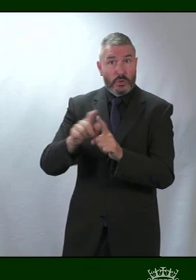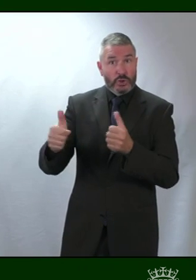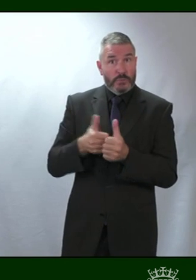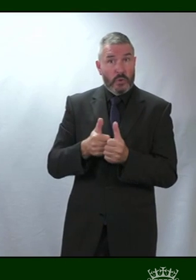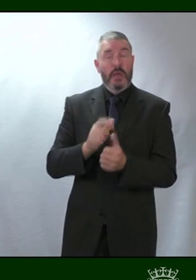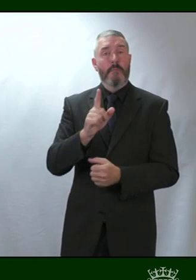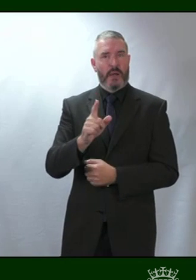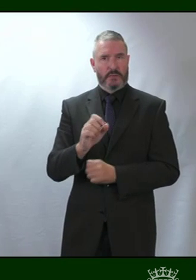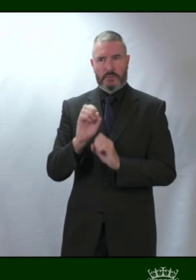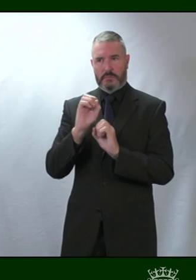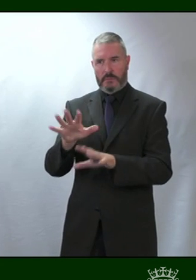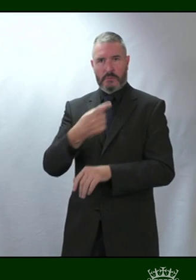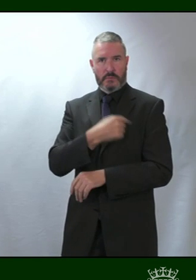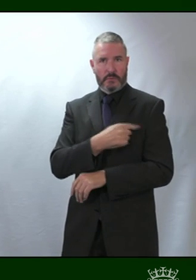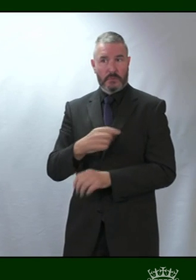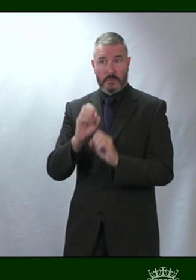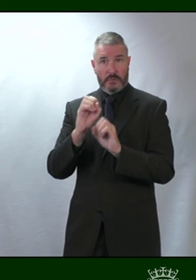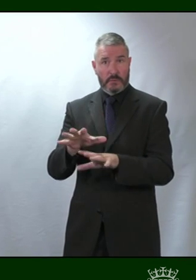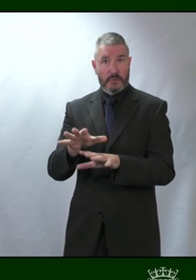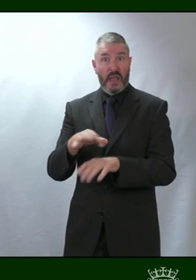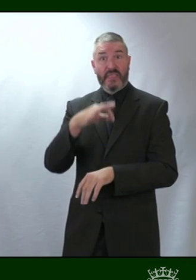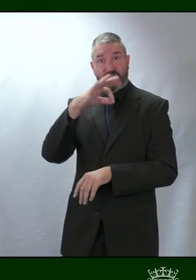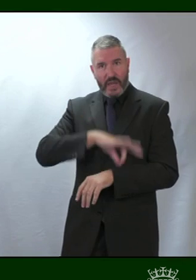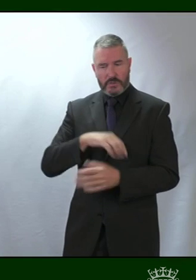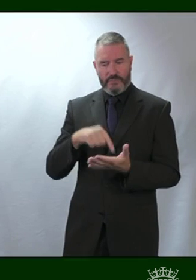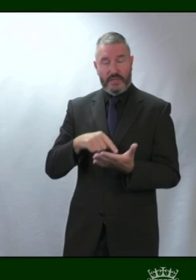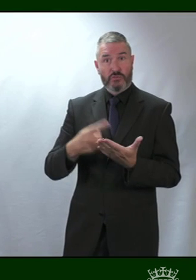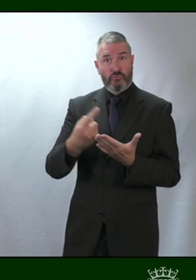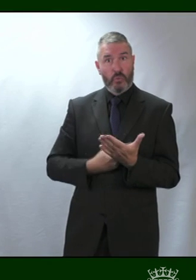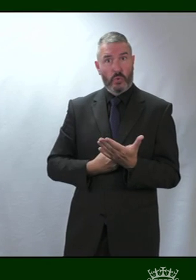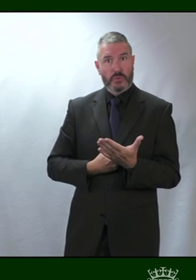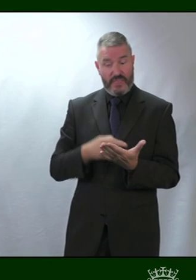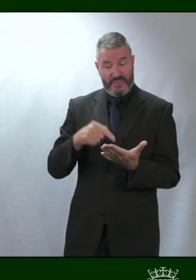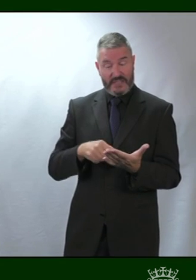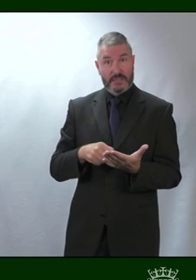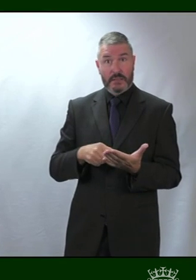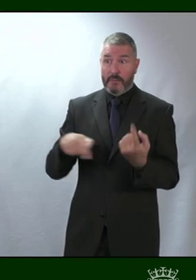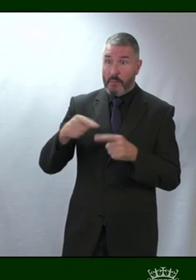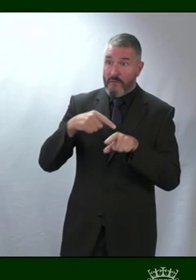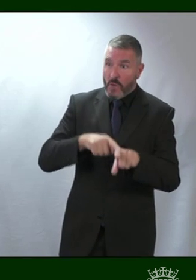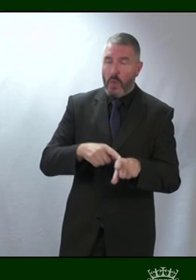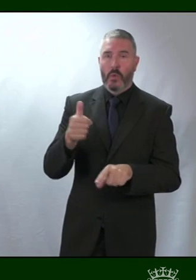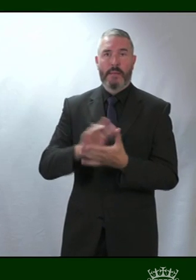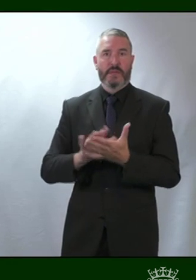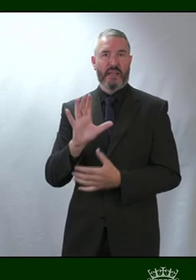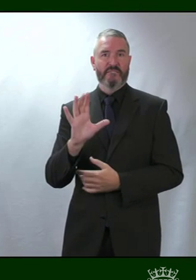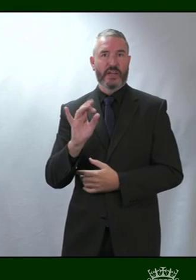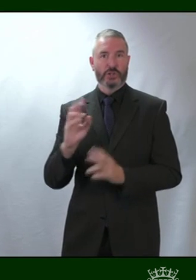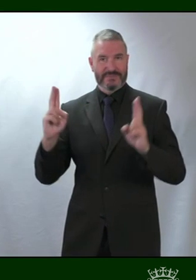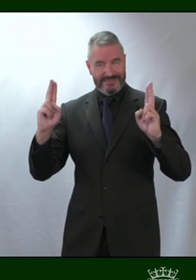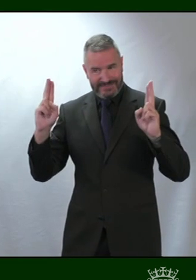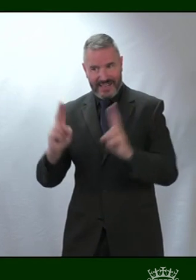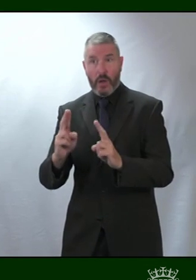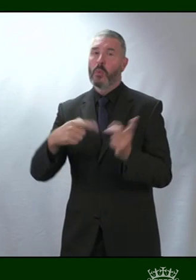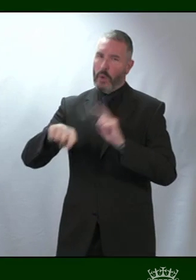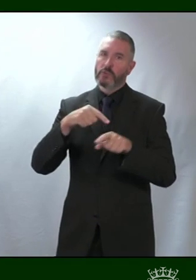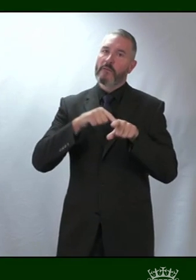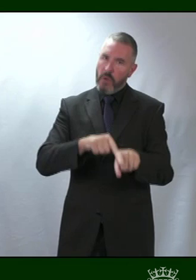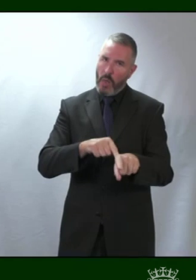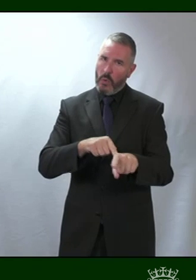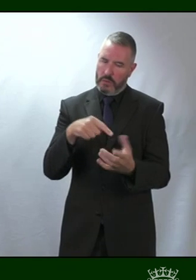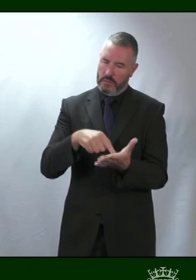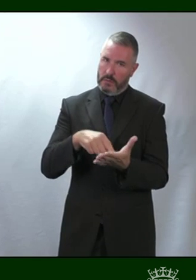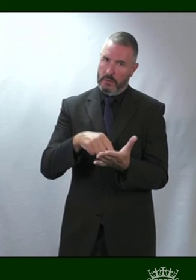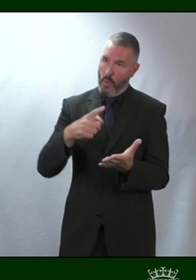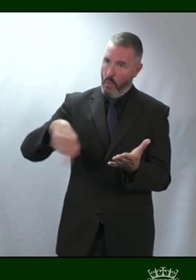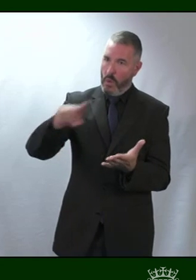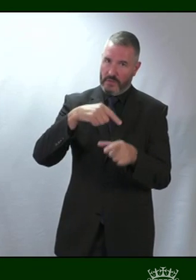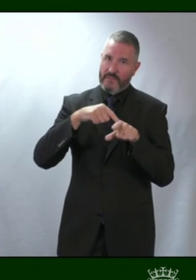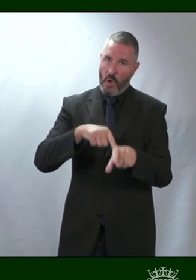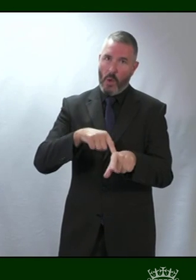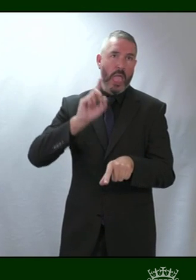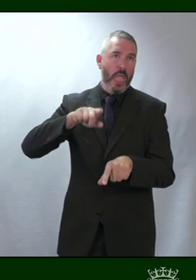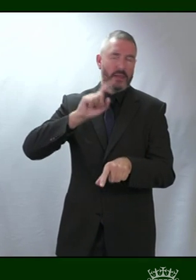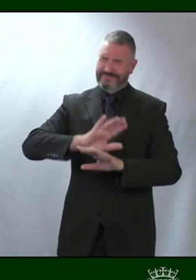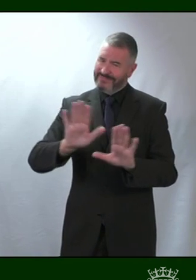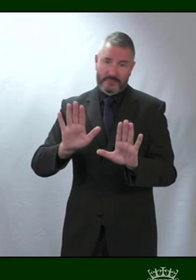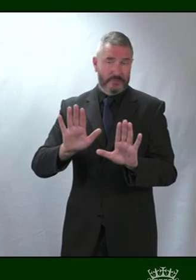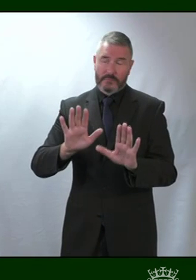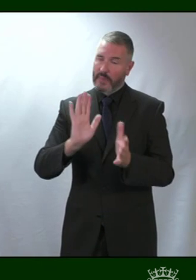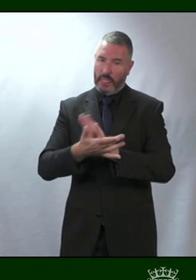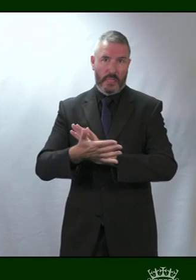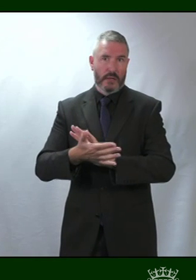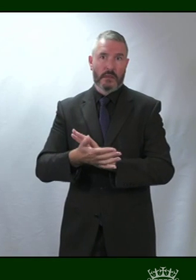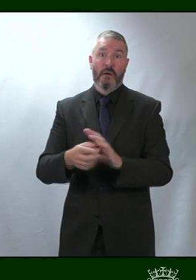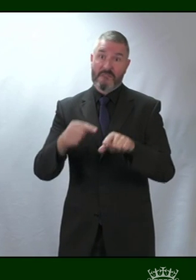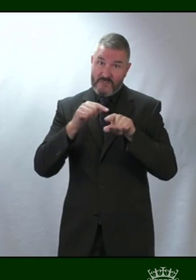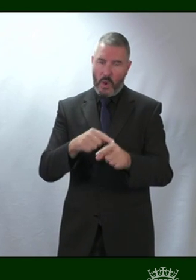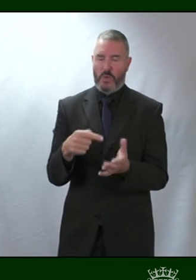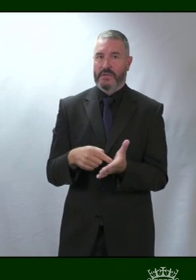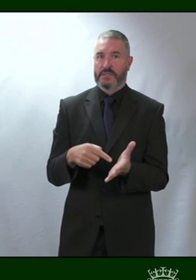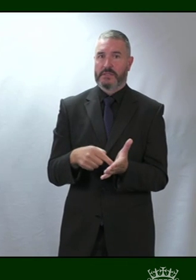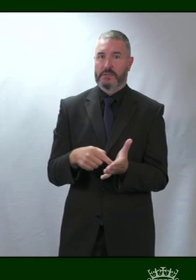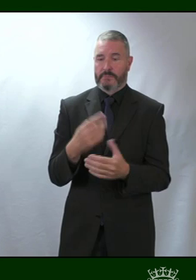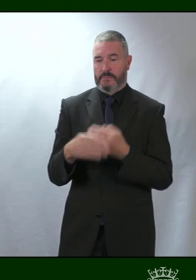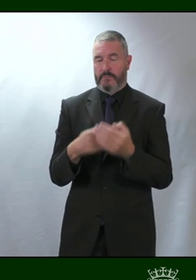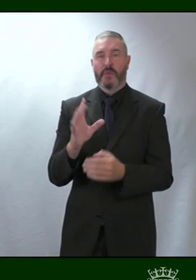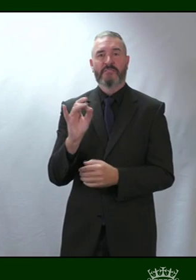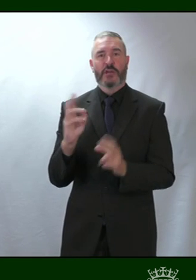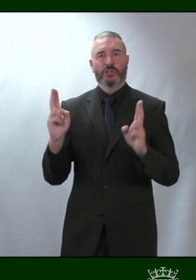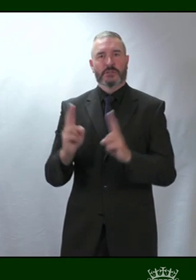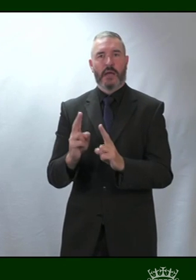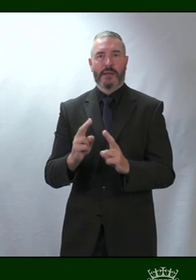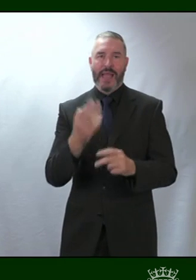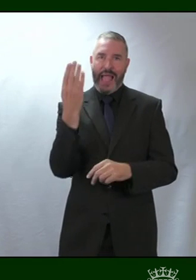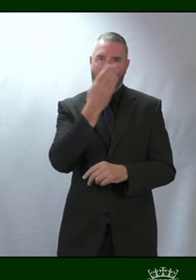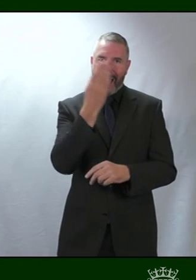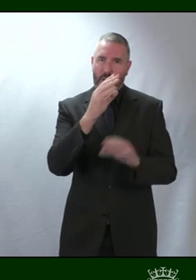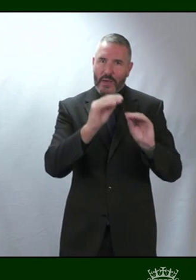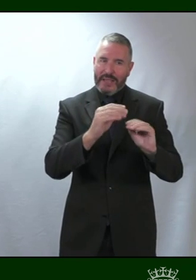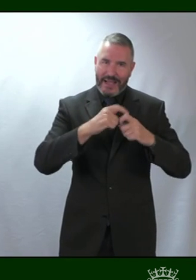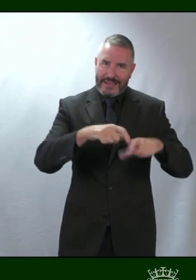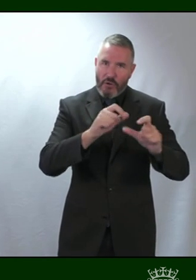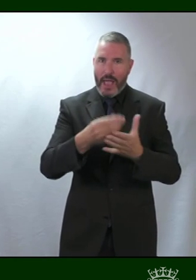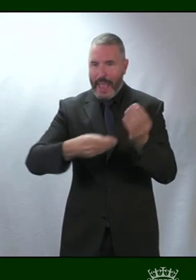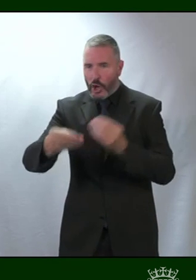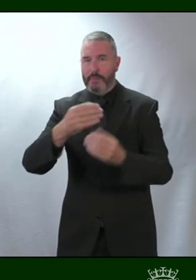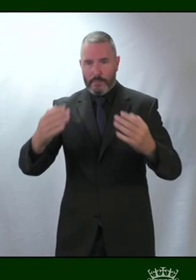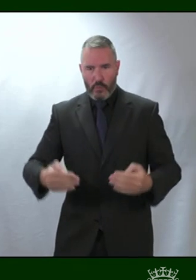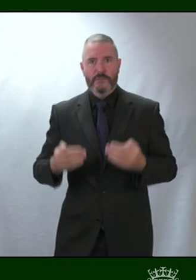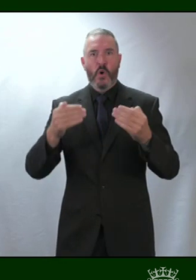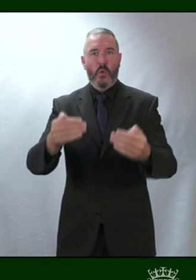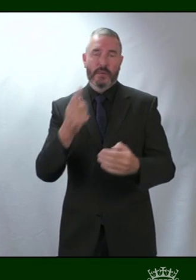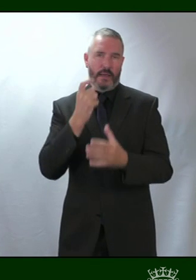I can certainly tell the right hon. Gentleman that the advantage of this approach is that it will allow us not just to keep the virus down—if we all follow the guidance; if we all do follow the package that we have set out—but to enable education to continue and our economy to go forward.